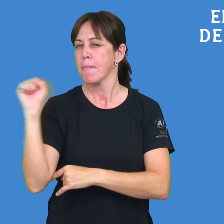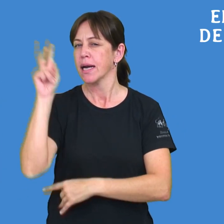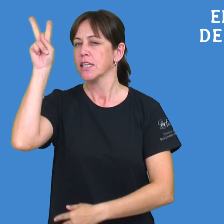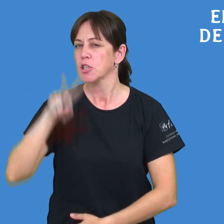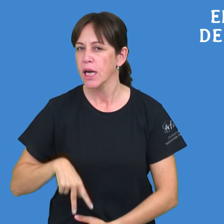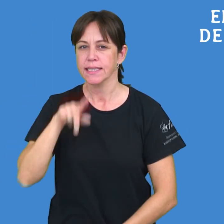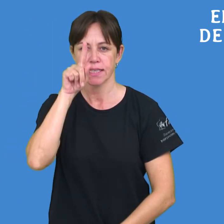verdad